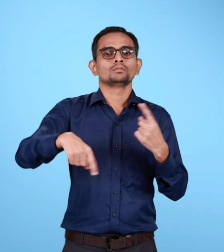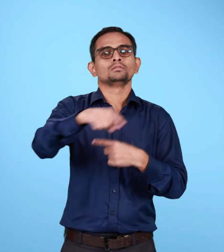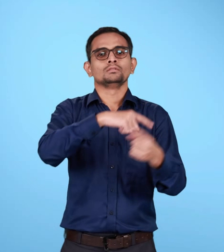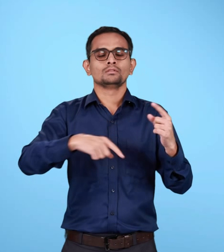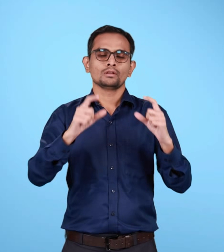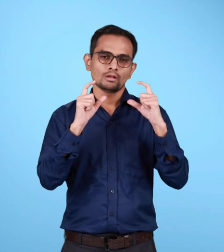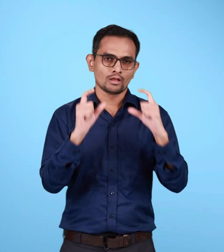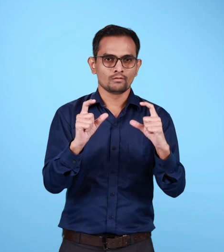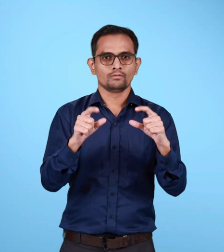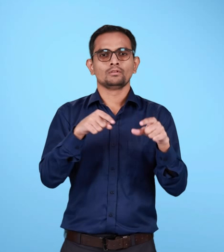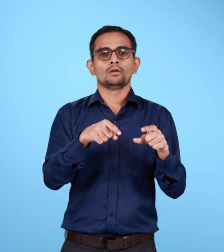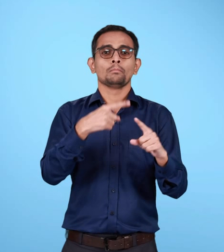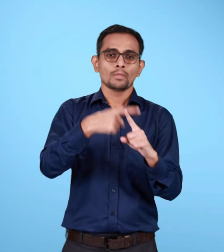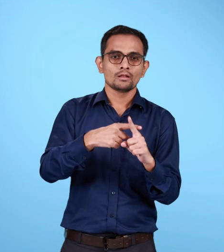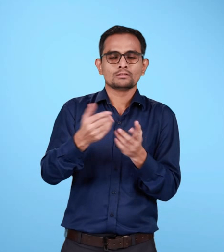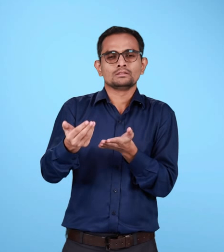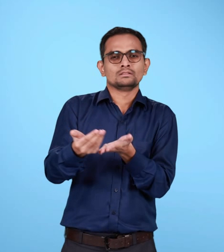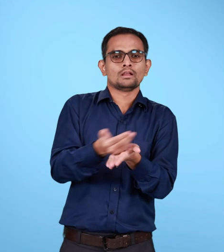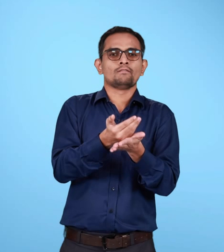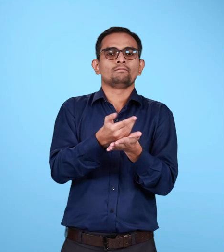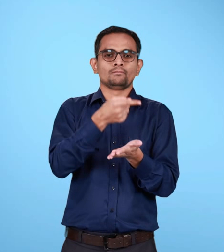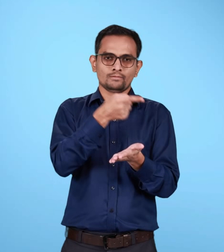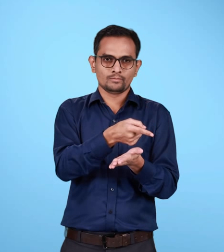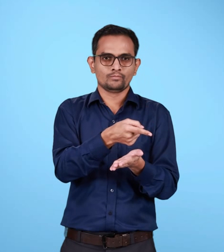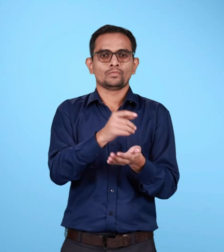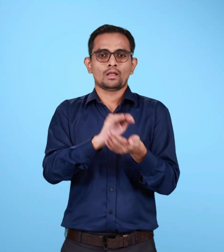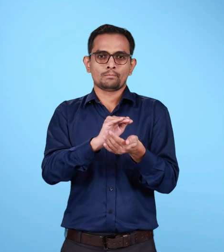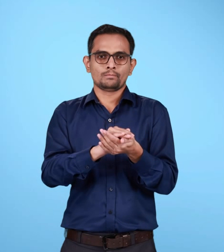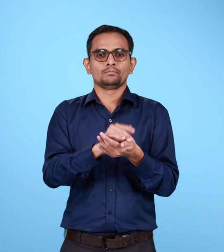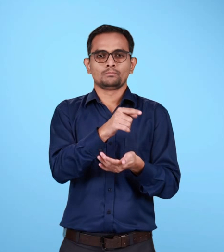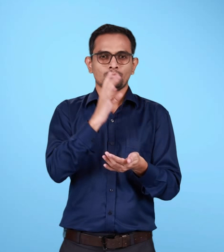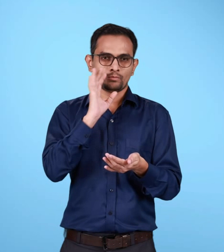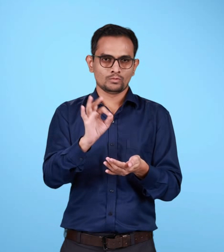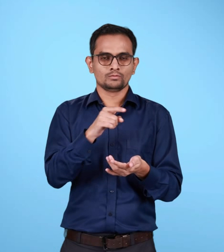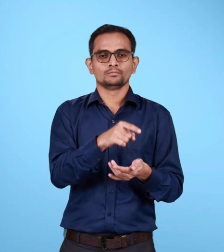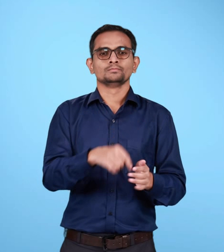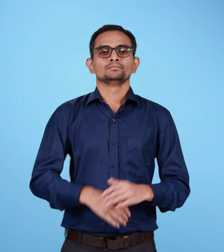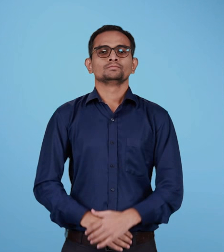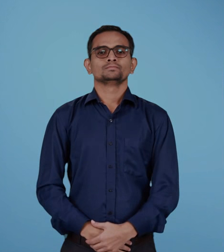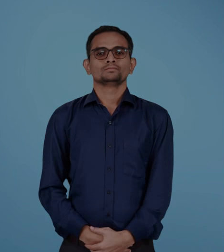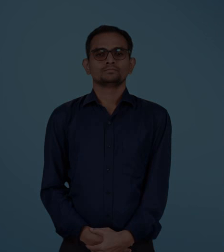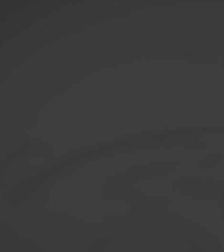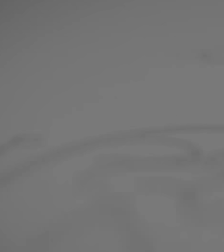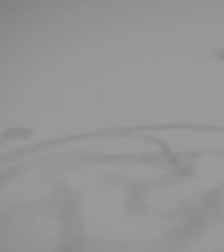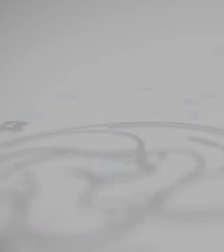carefully and conserved.